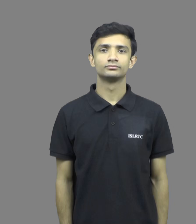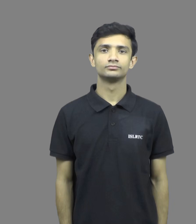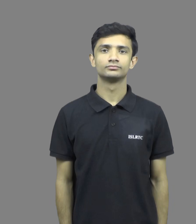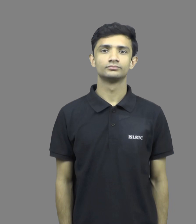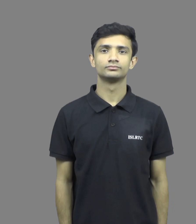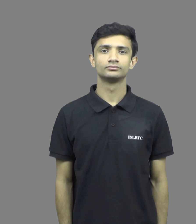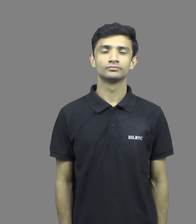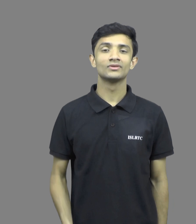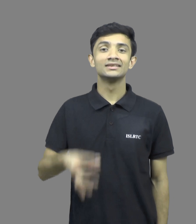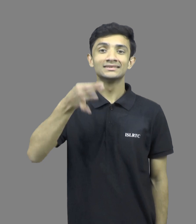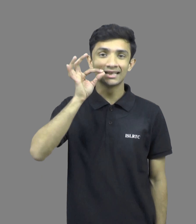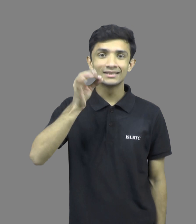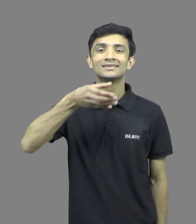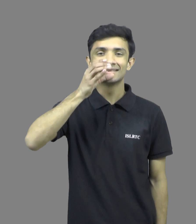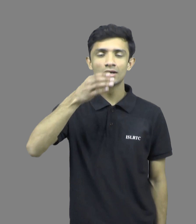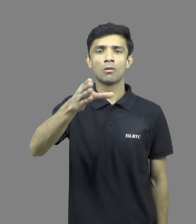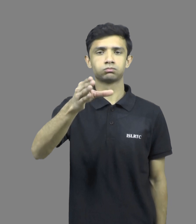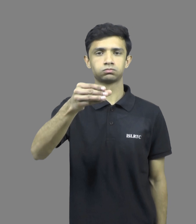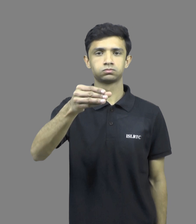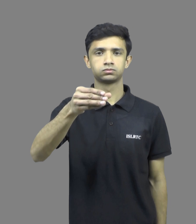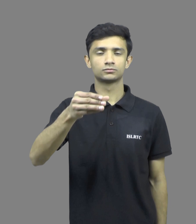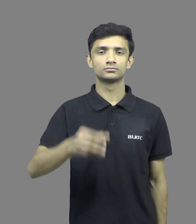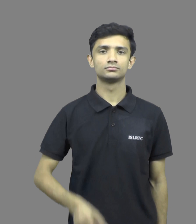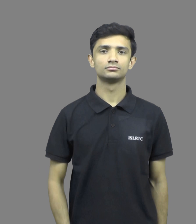Disposable Cup